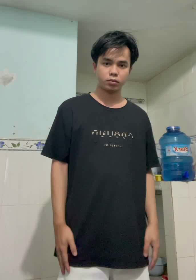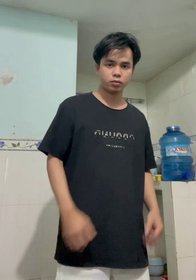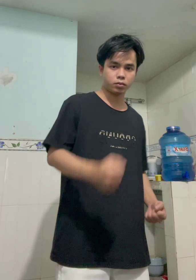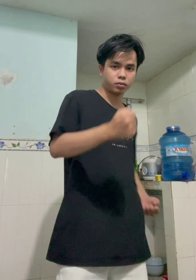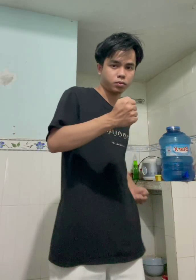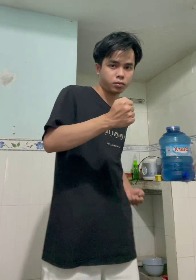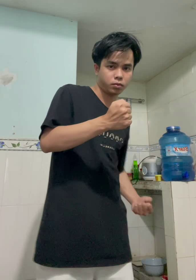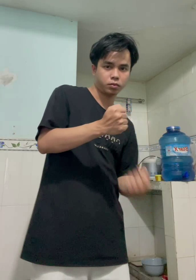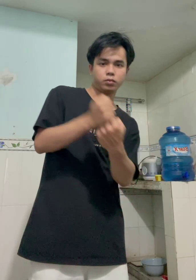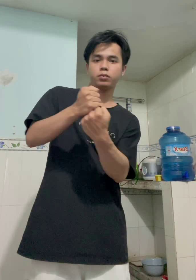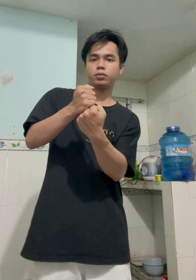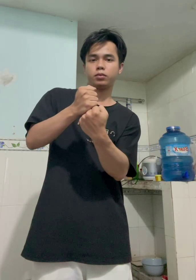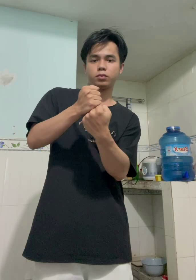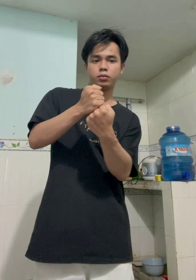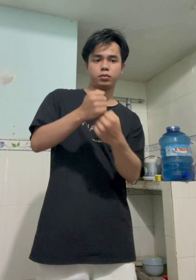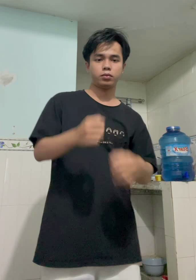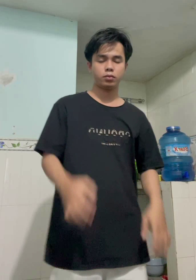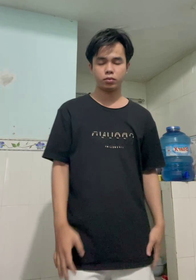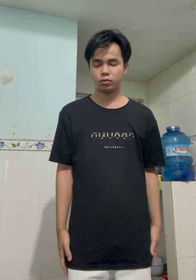ho tro